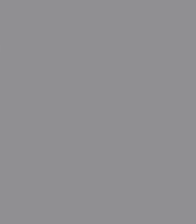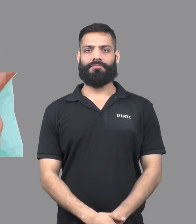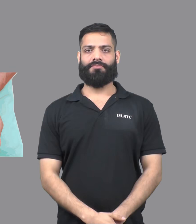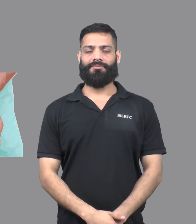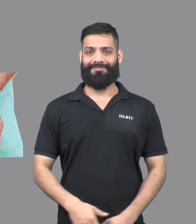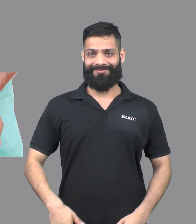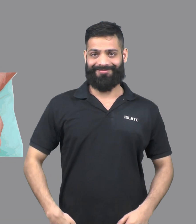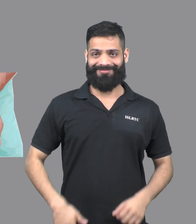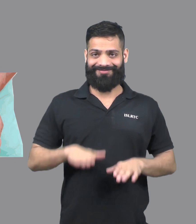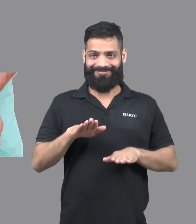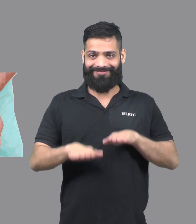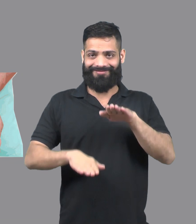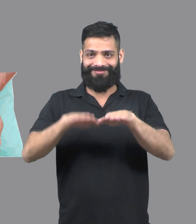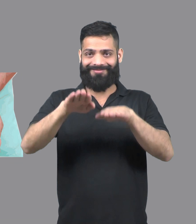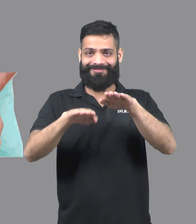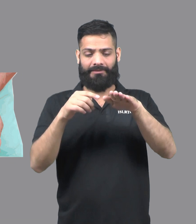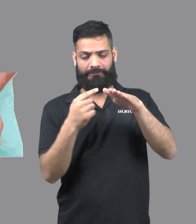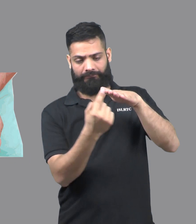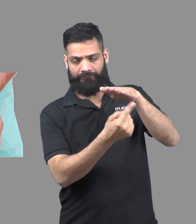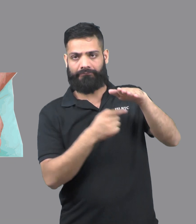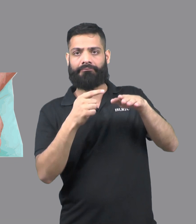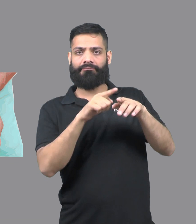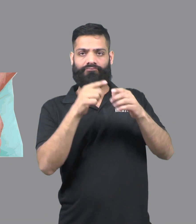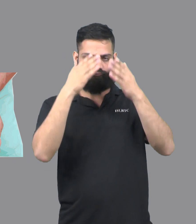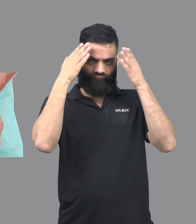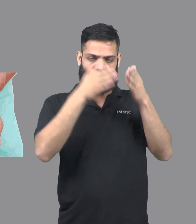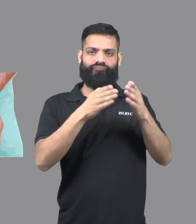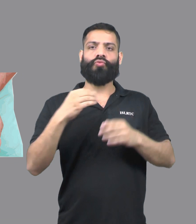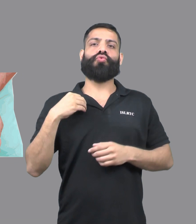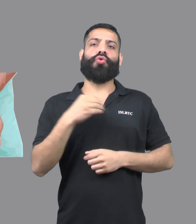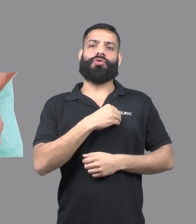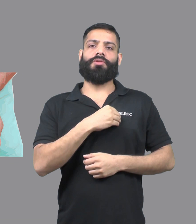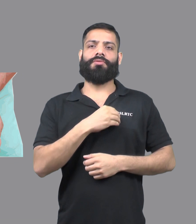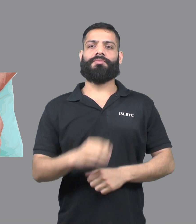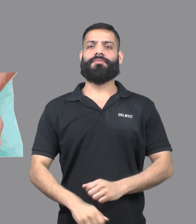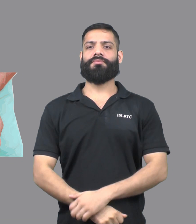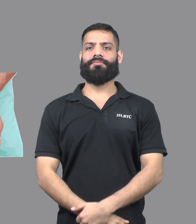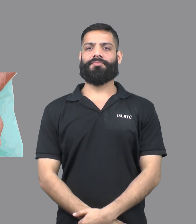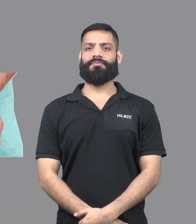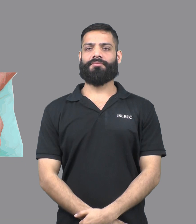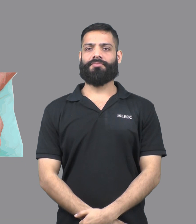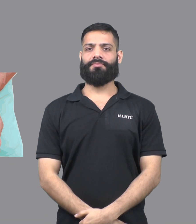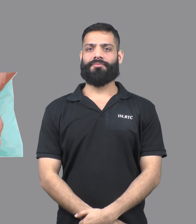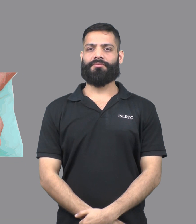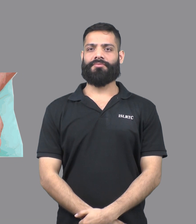Chiropodists